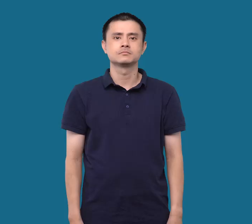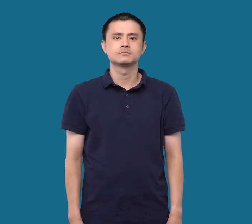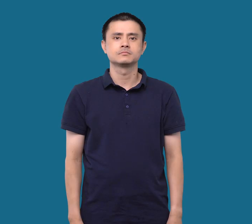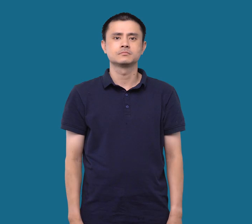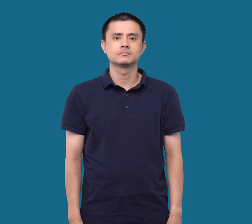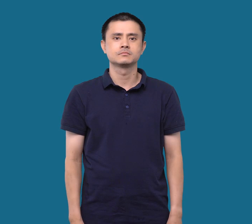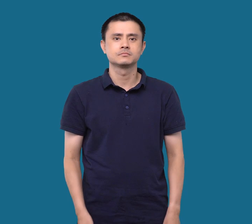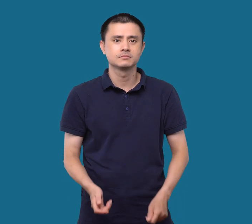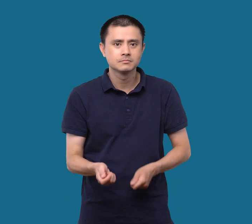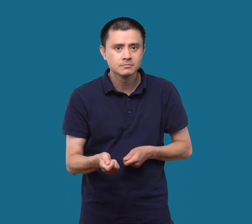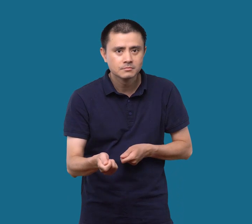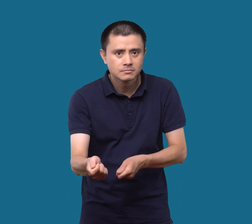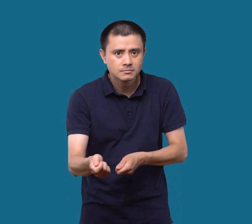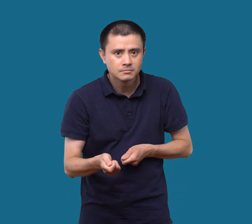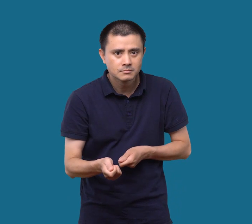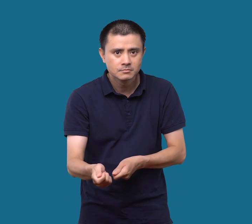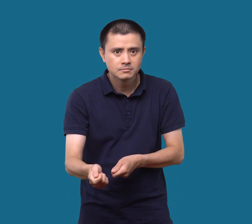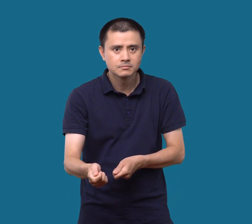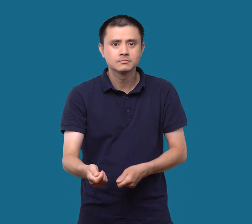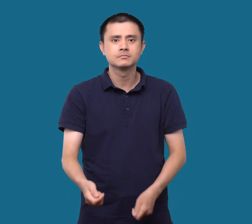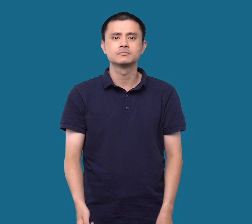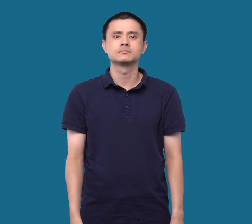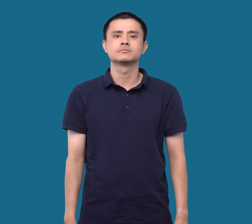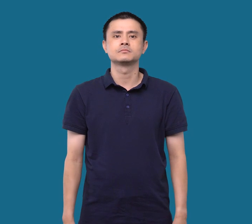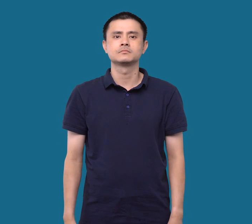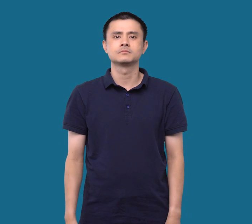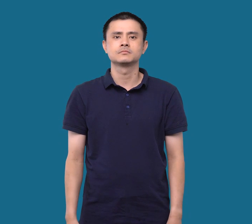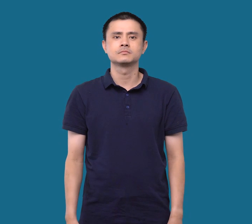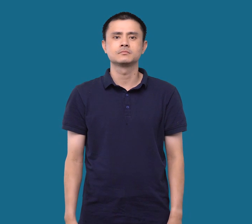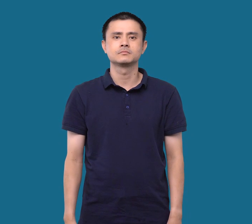lau nhà